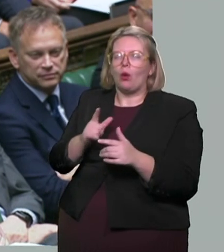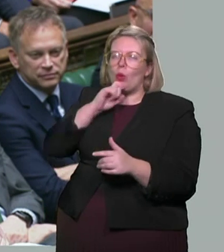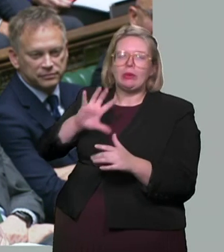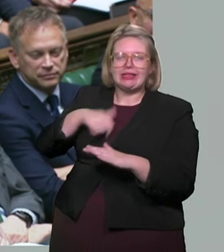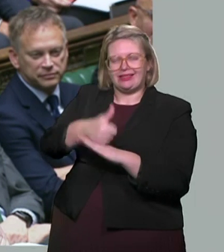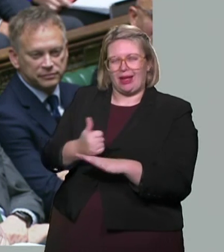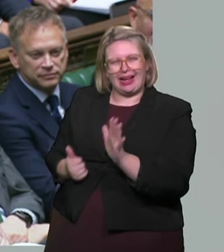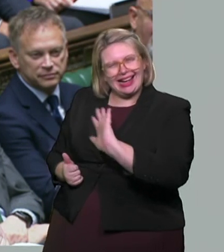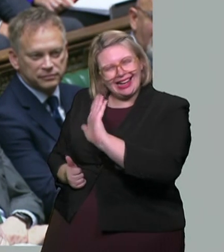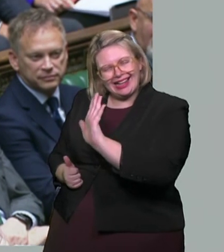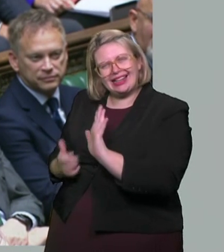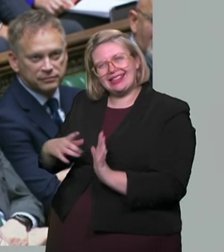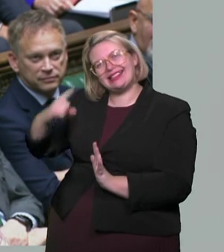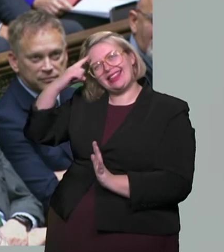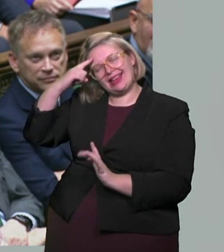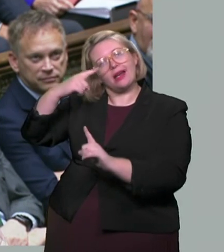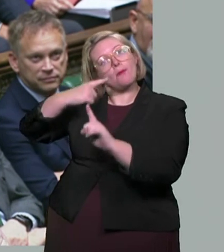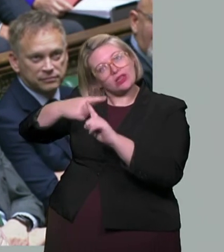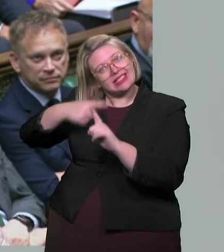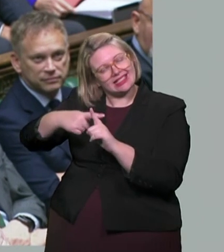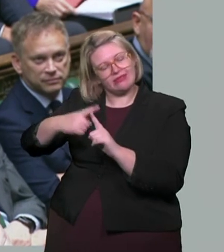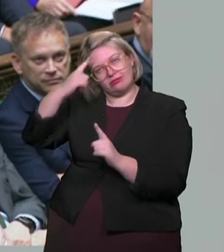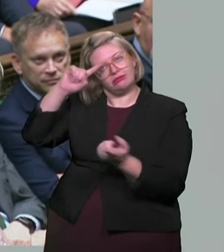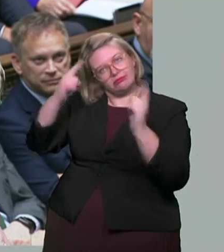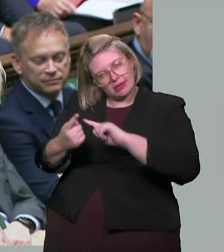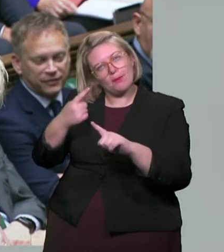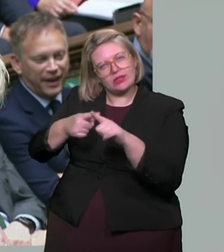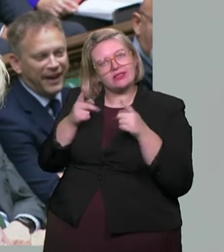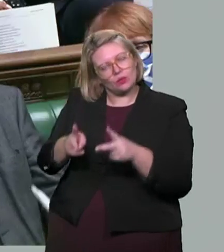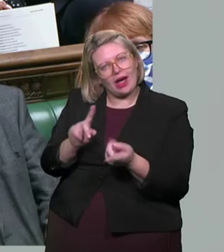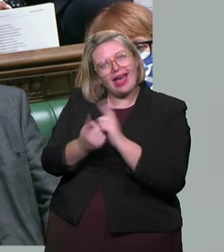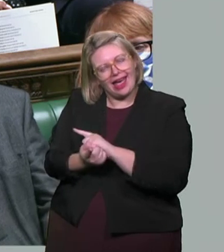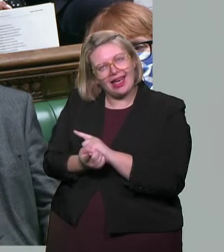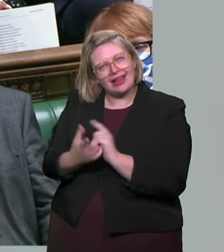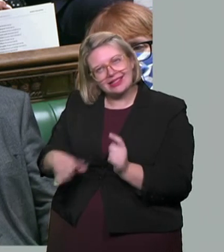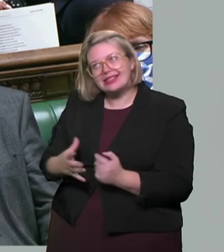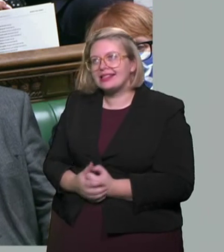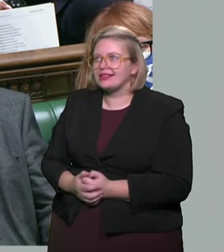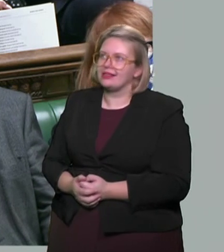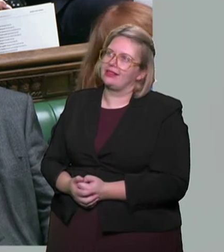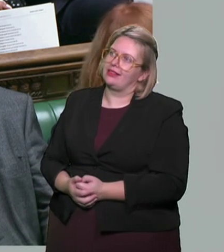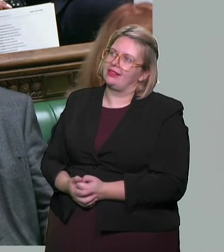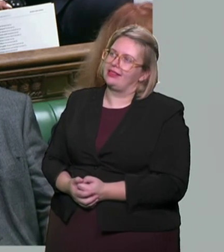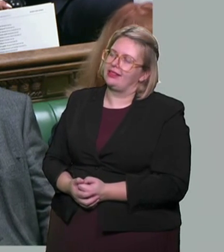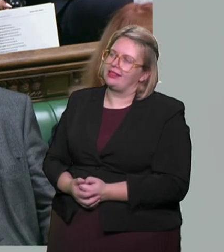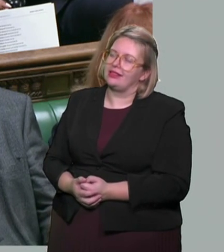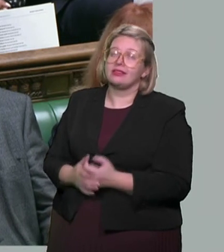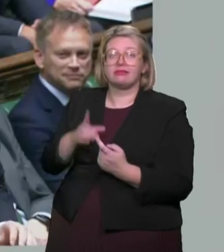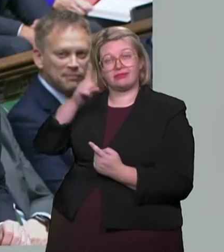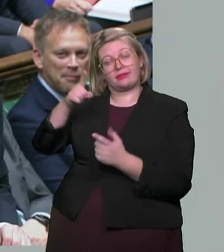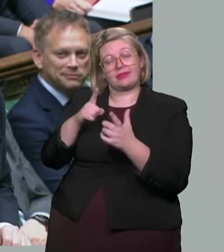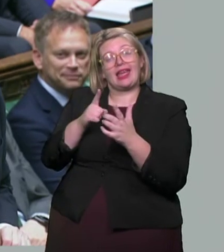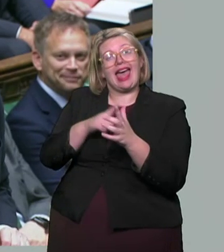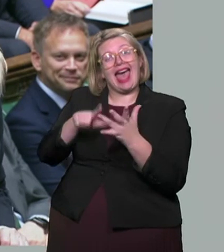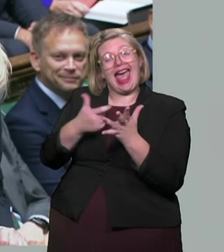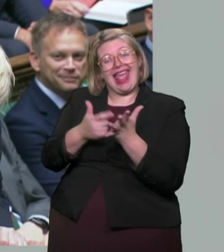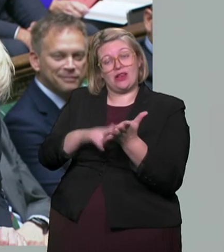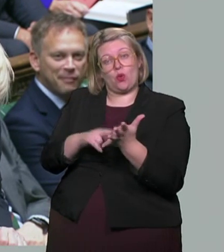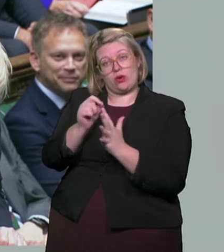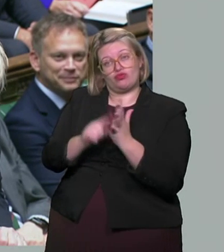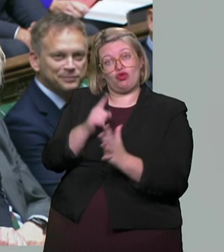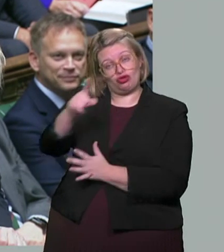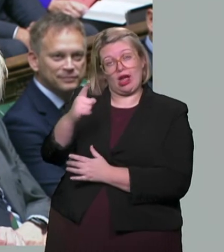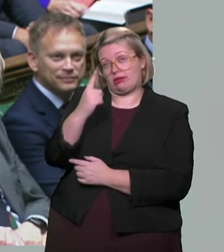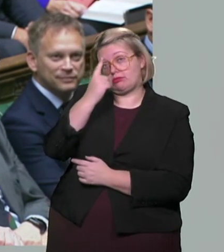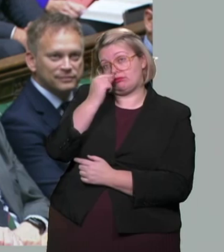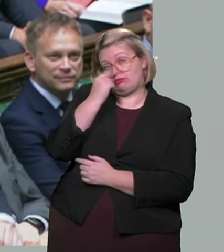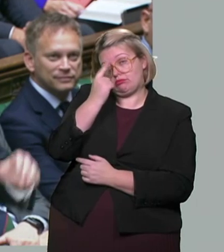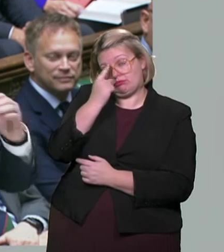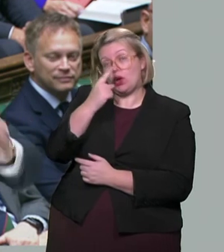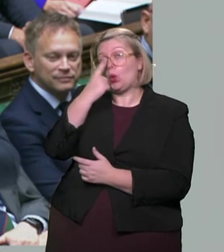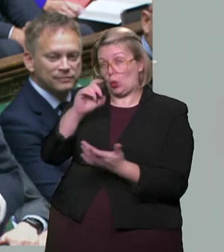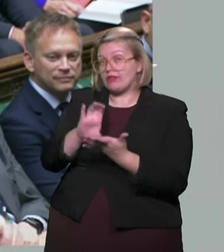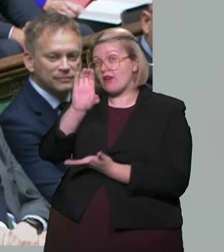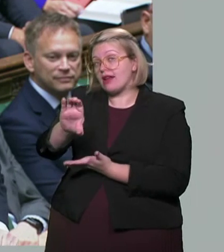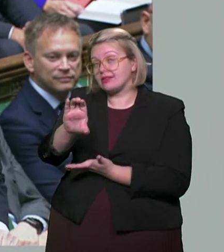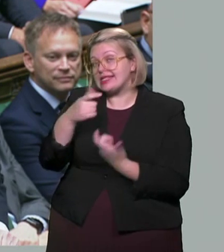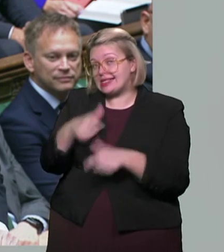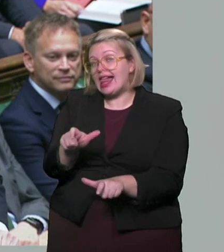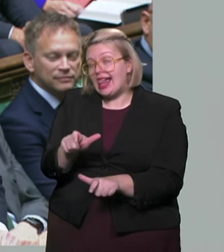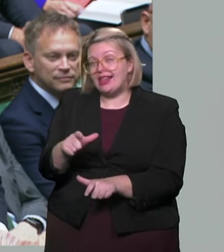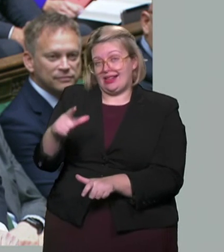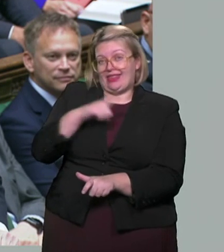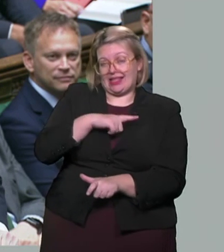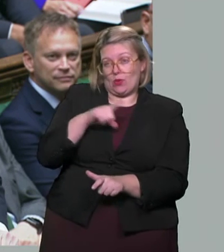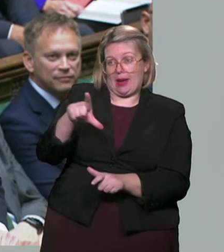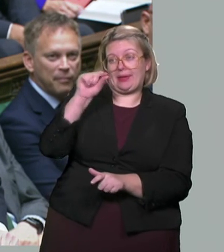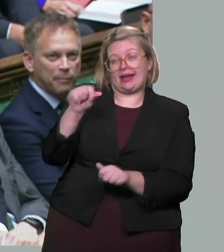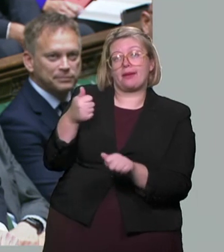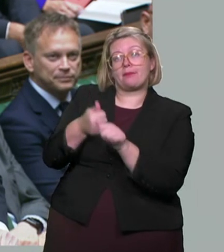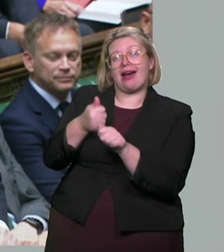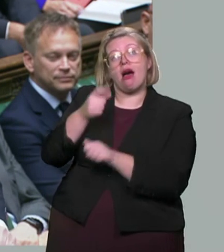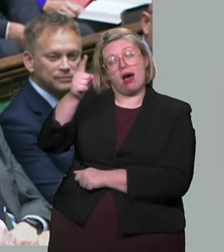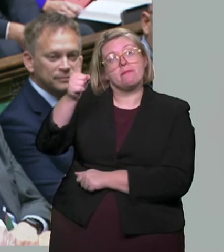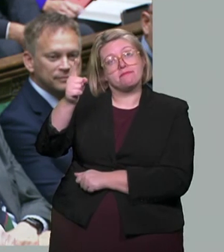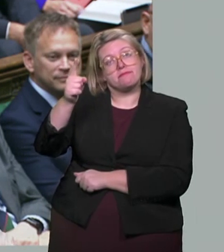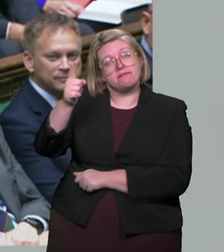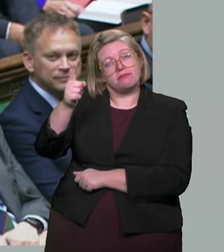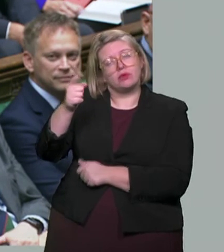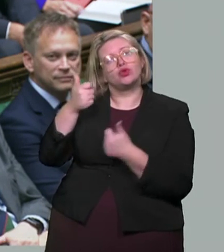I think he needs to be seized with an unaccustomed spirit of optimism, because the Acorn project still has strong potential, and that is why it has been selected as a reserve cluster.